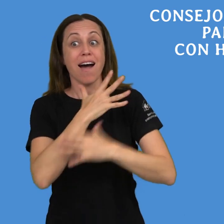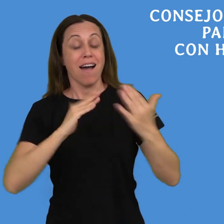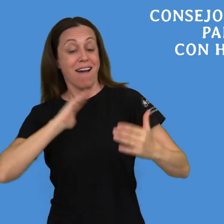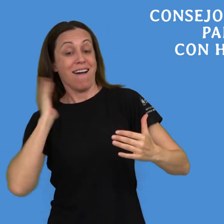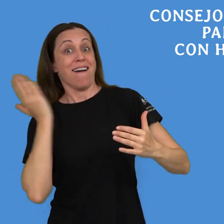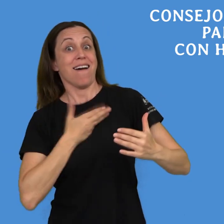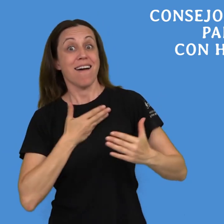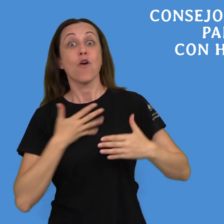afectar